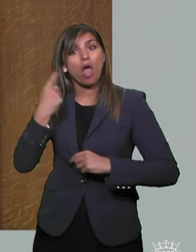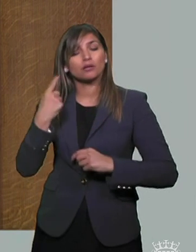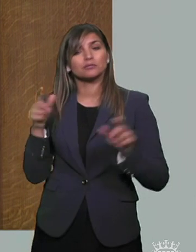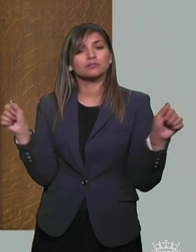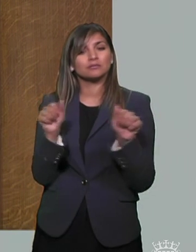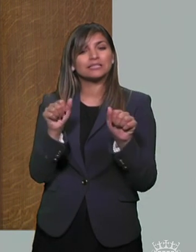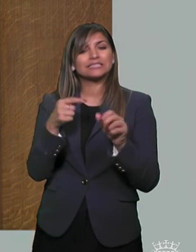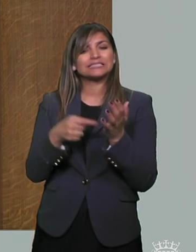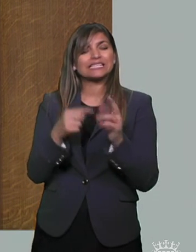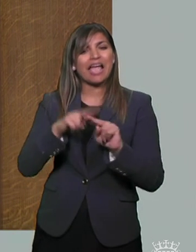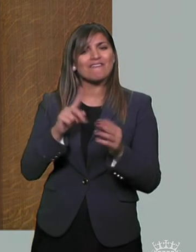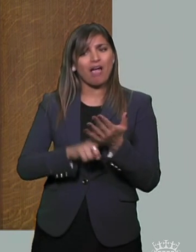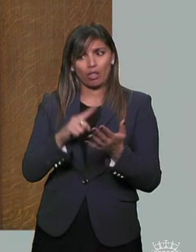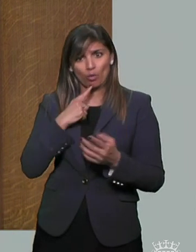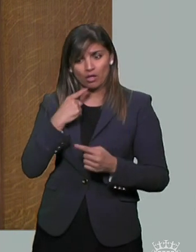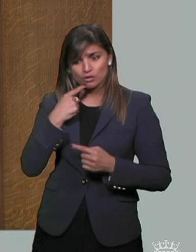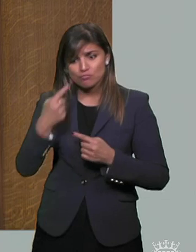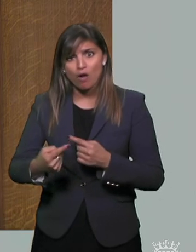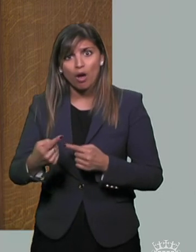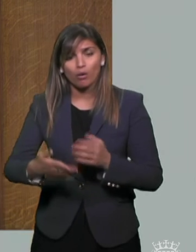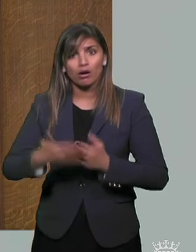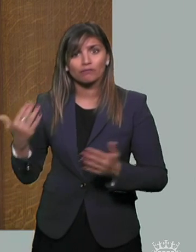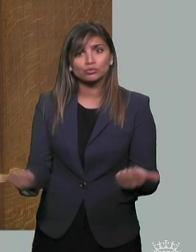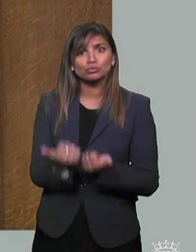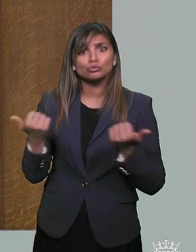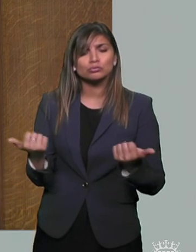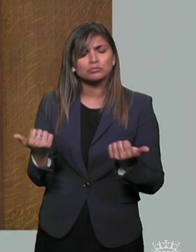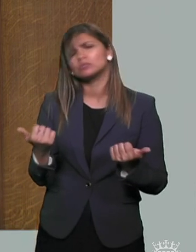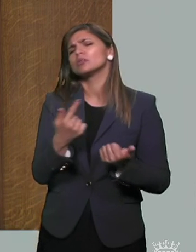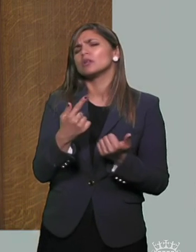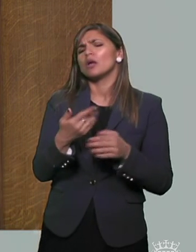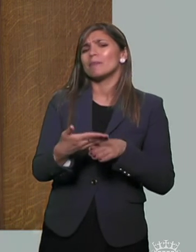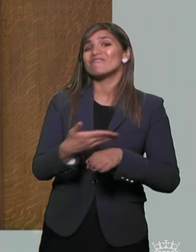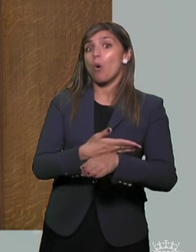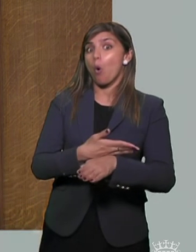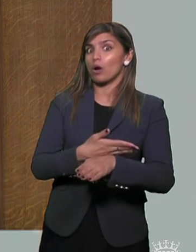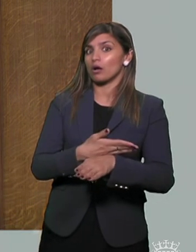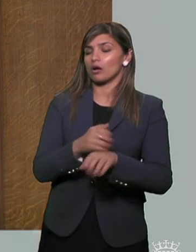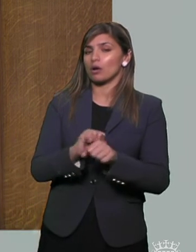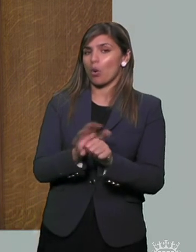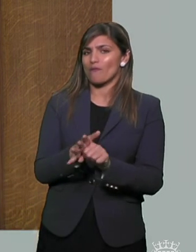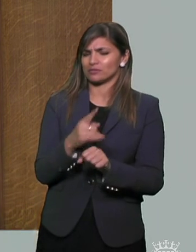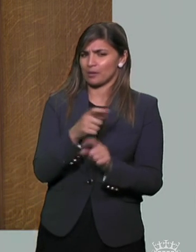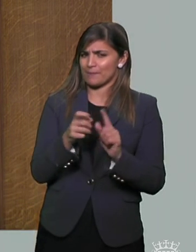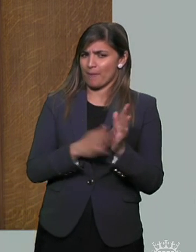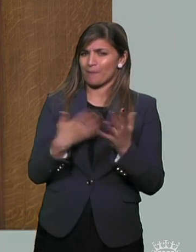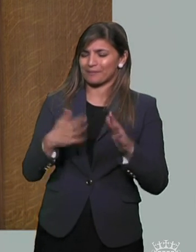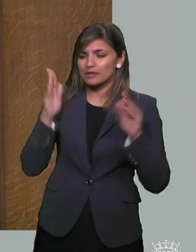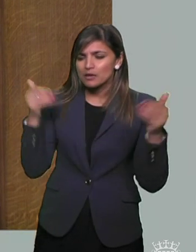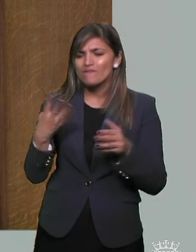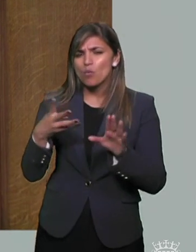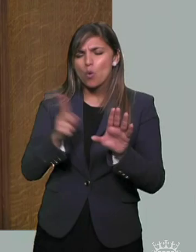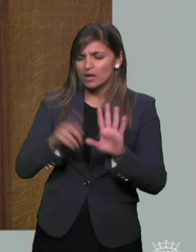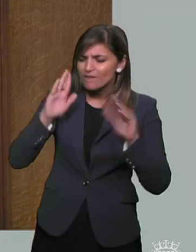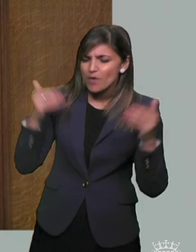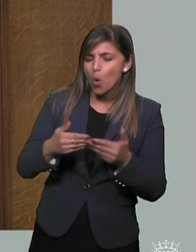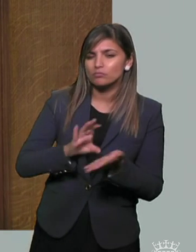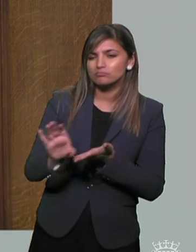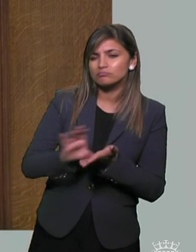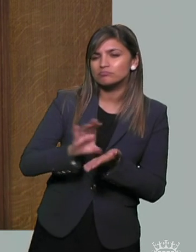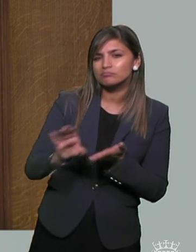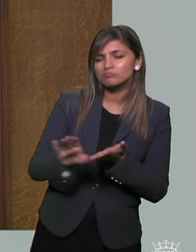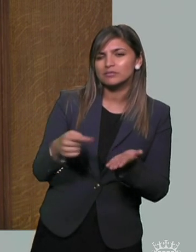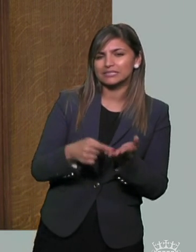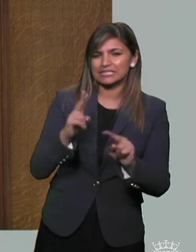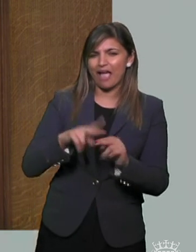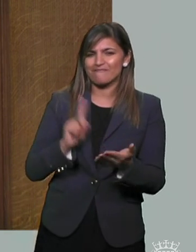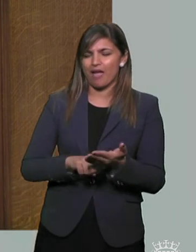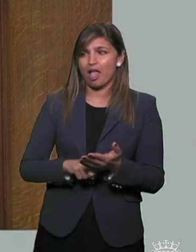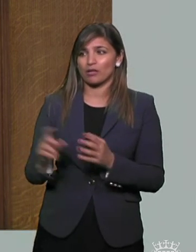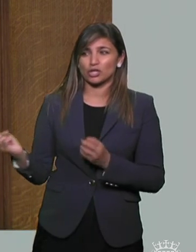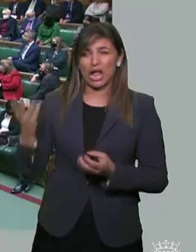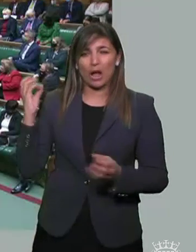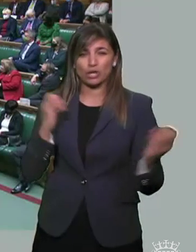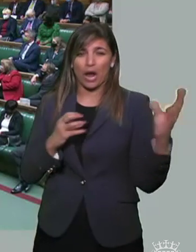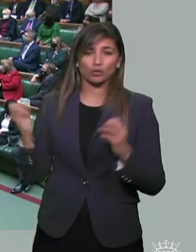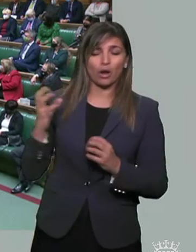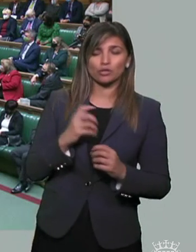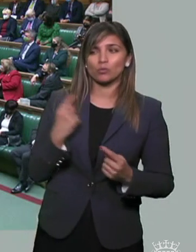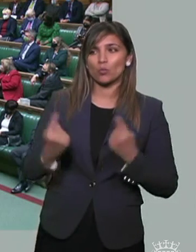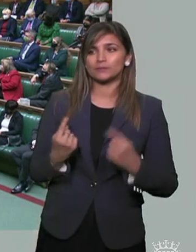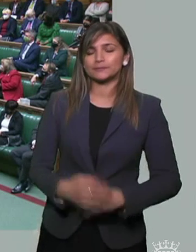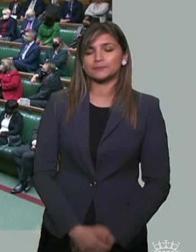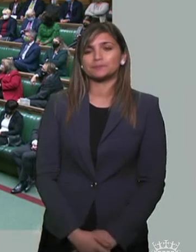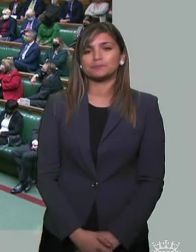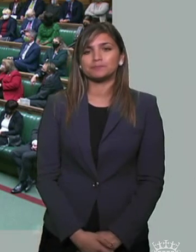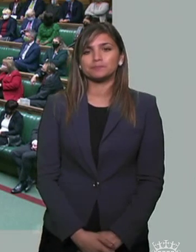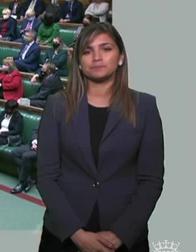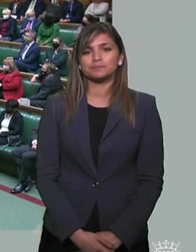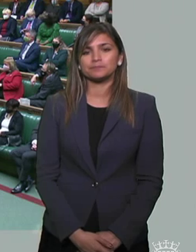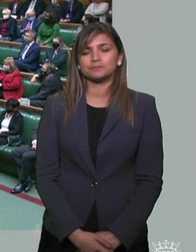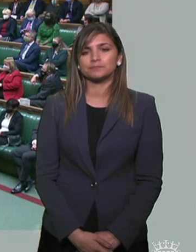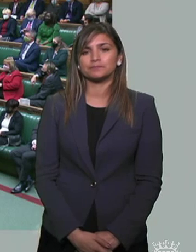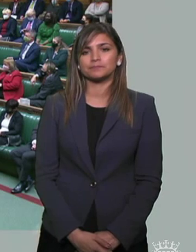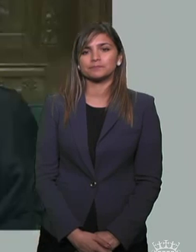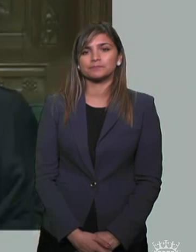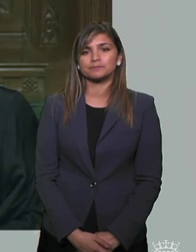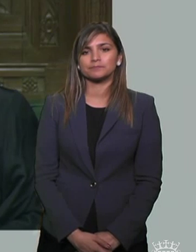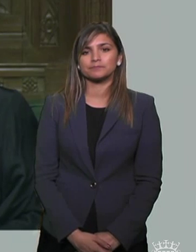Prior to the pandemic, the Mayor of London spent four years improving TfL’s finances after—